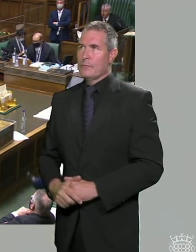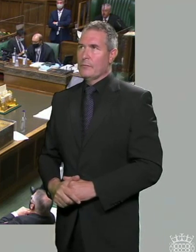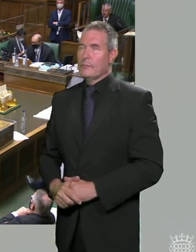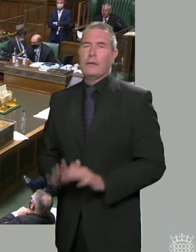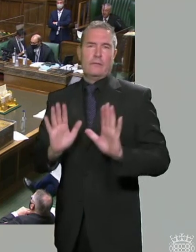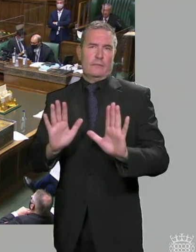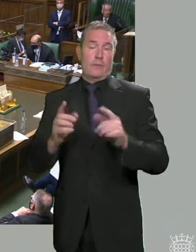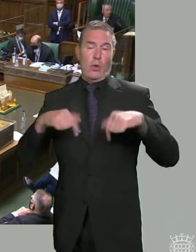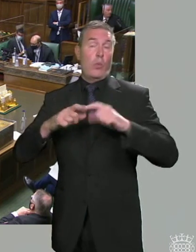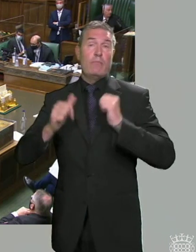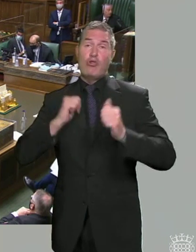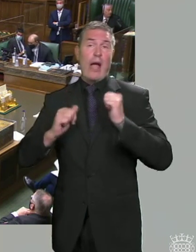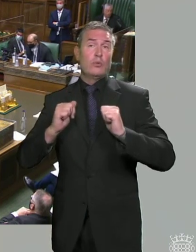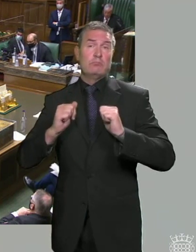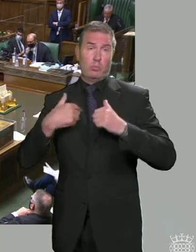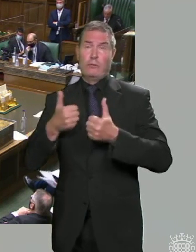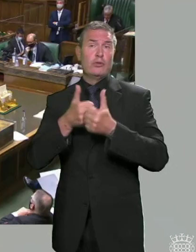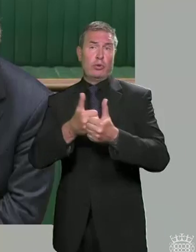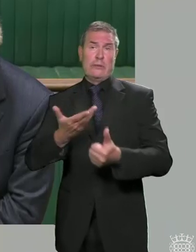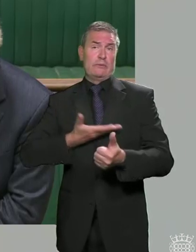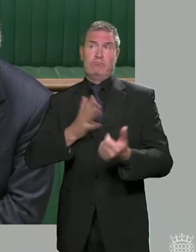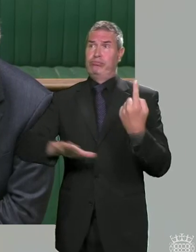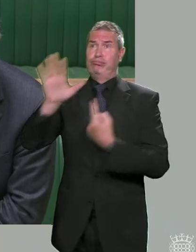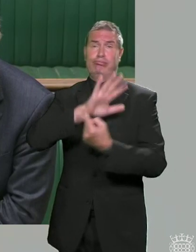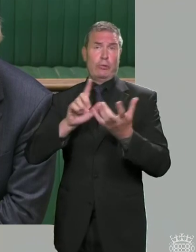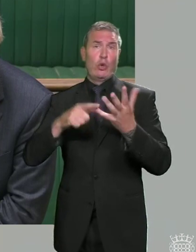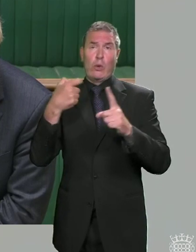We are proud of the support we have given to businesses up and down the country.